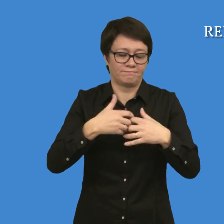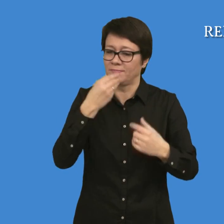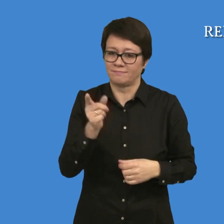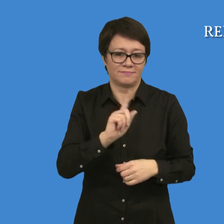bien